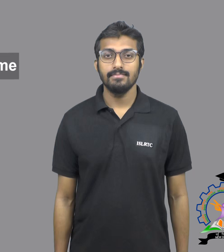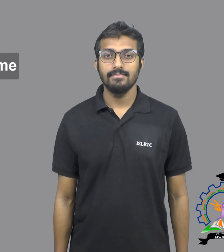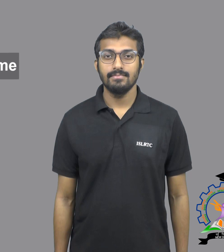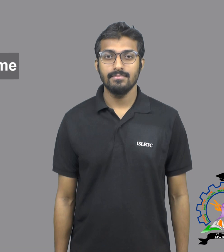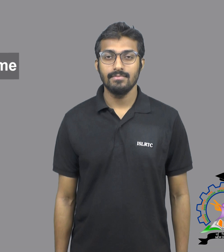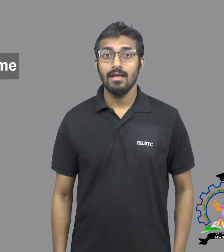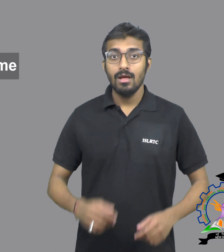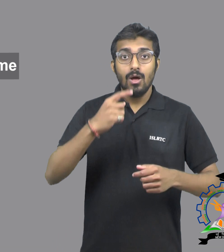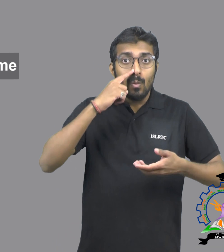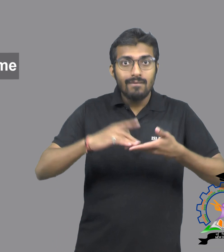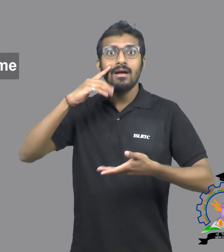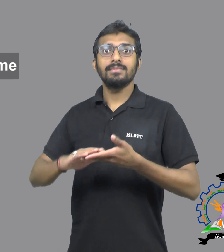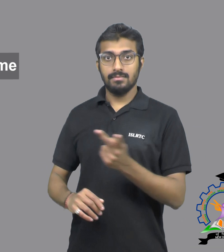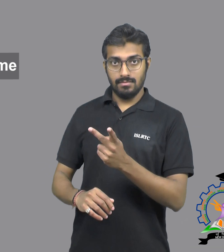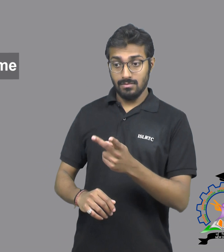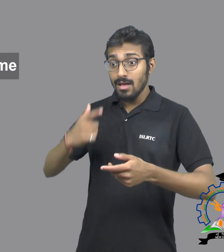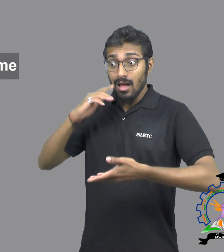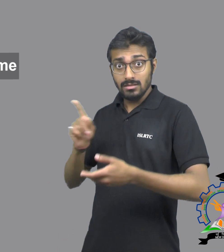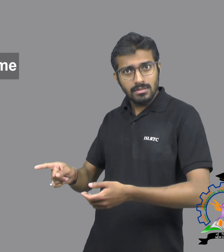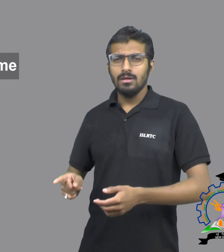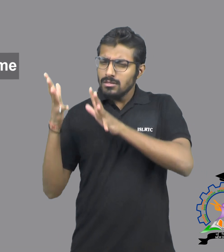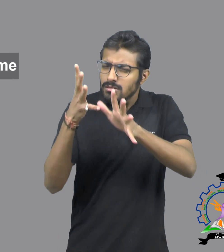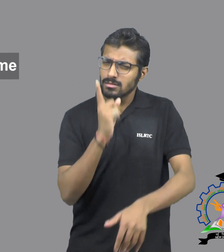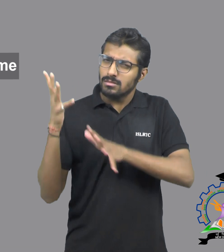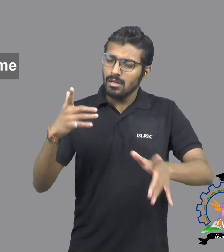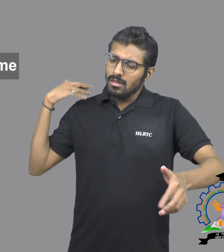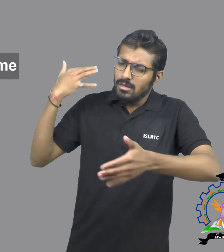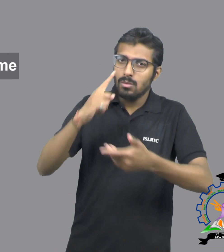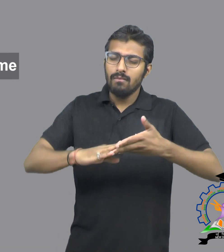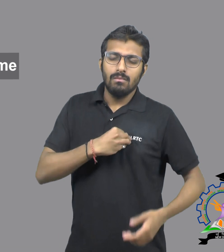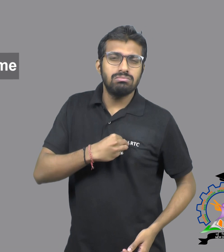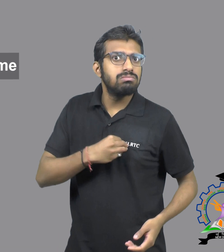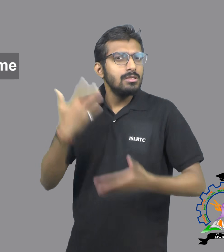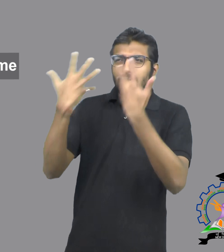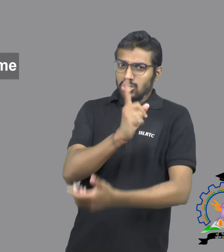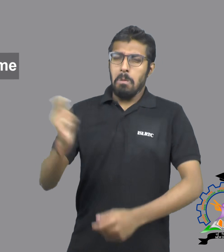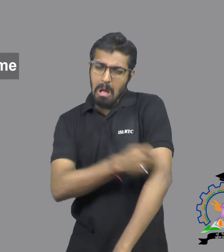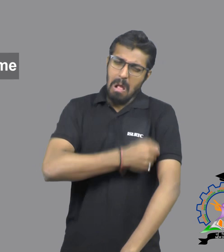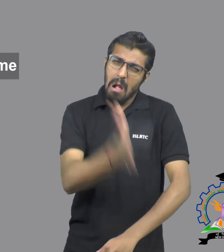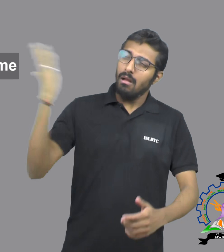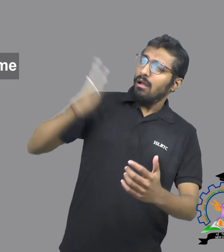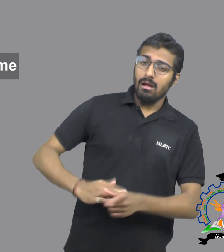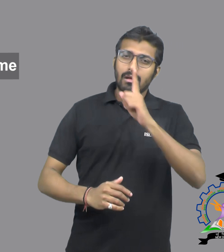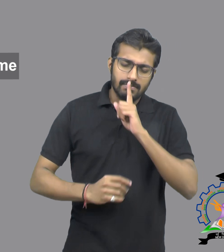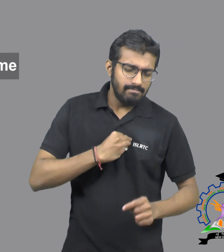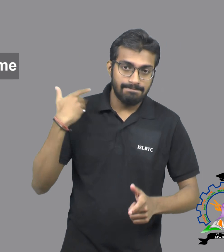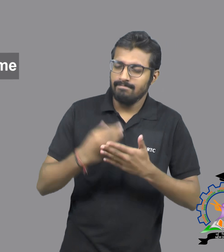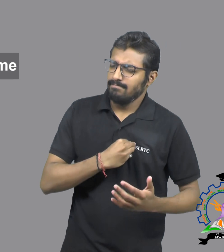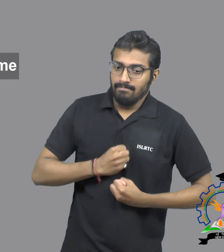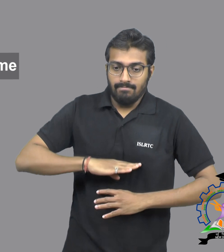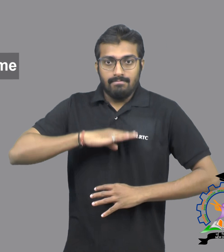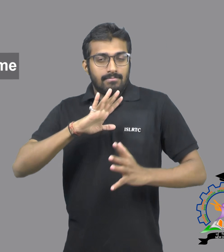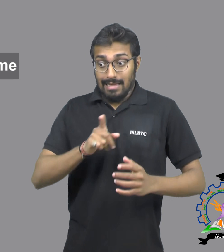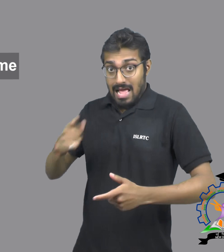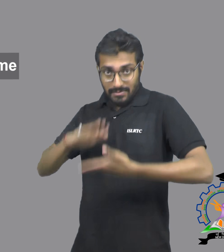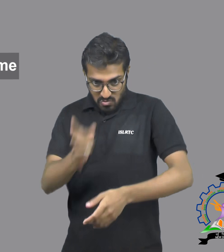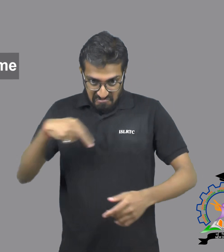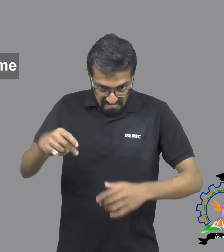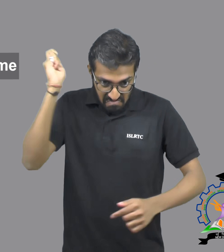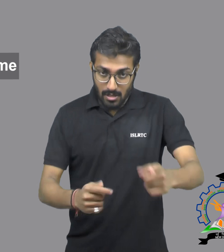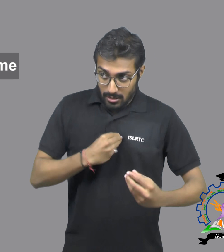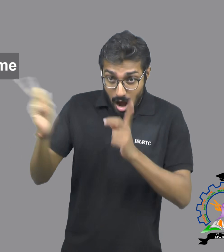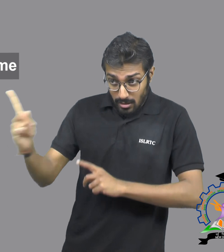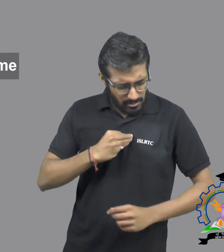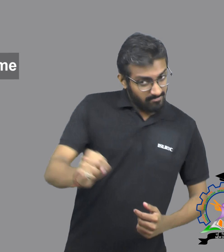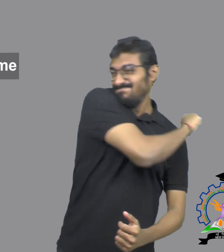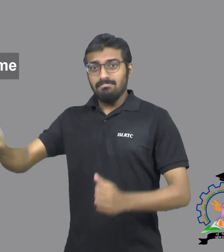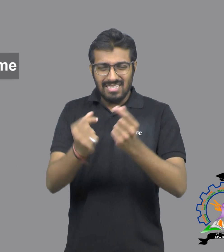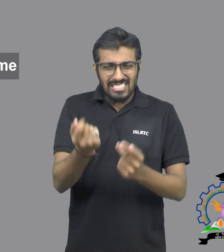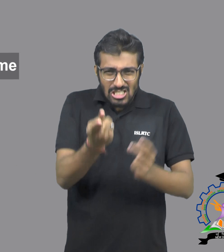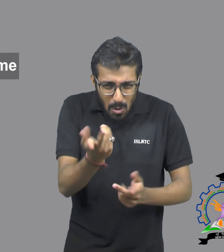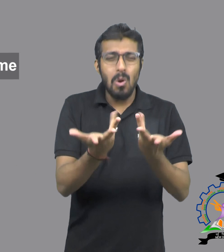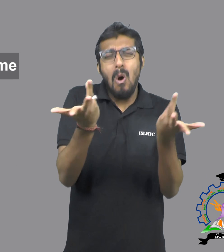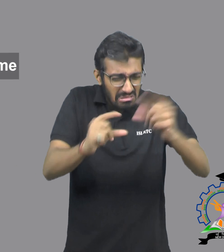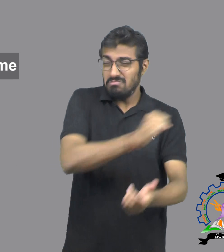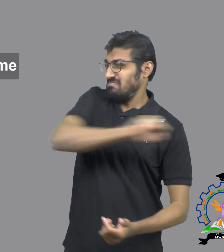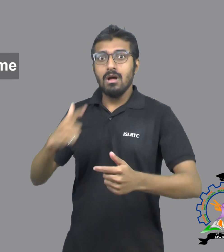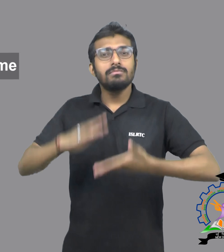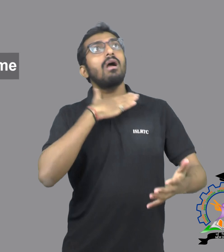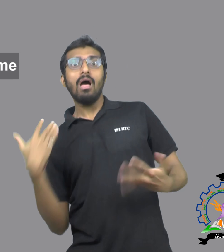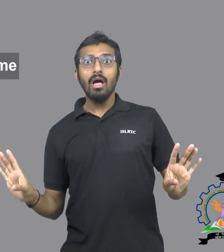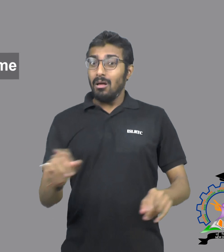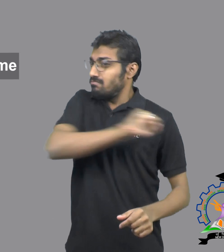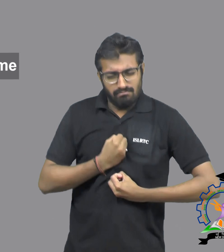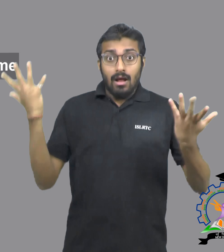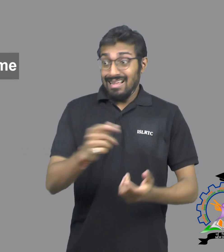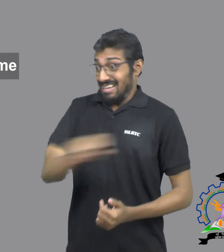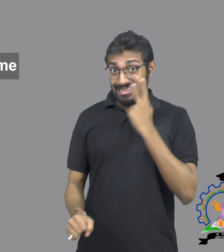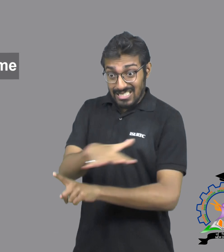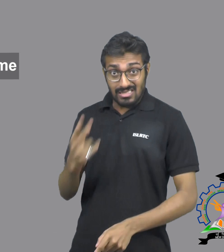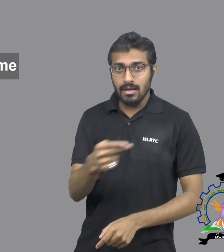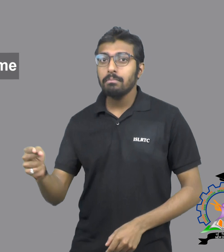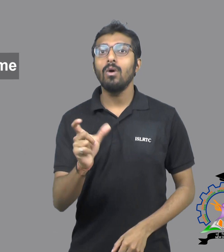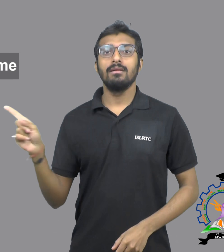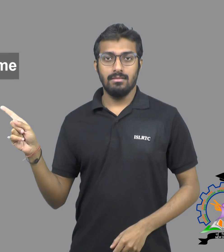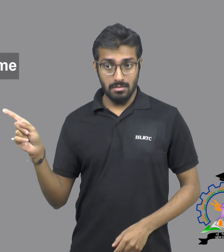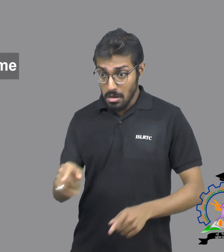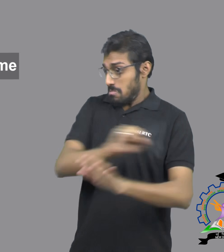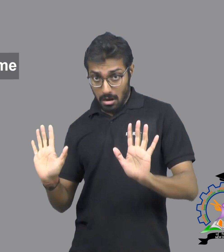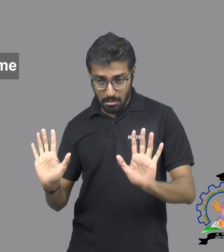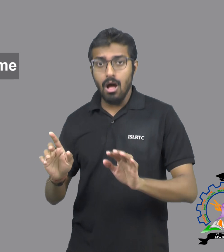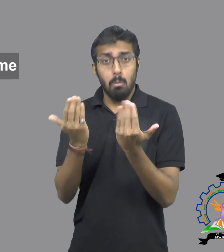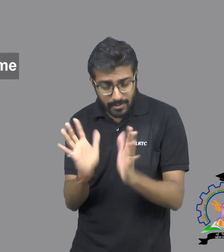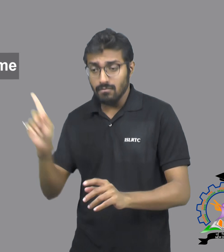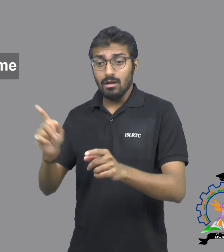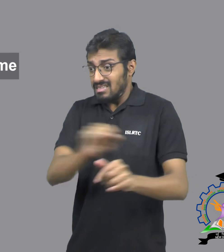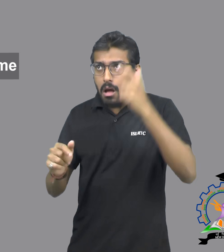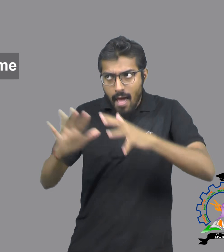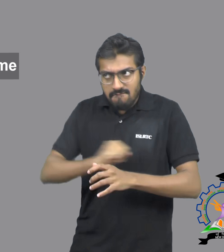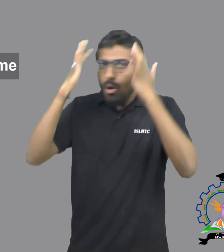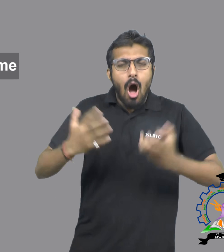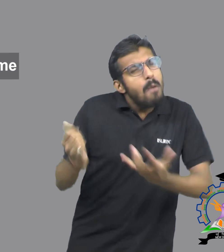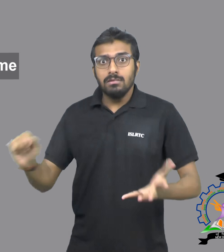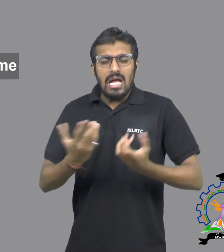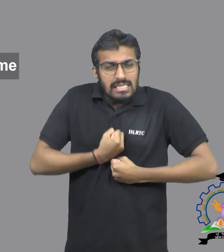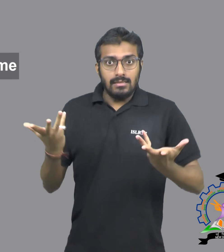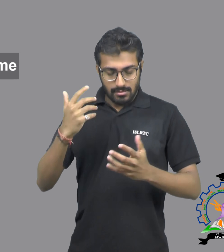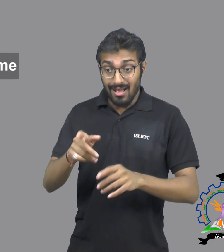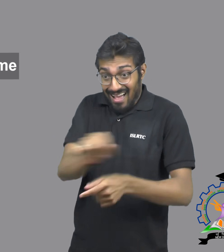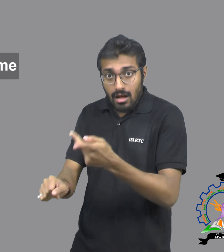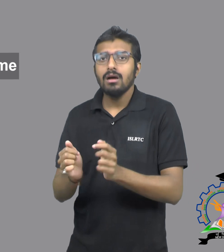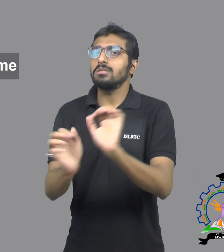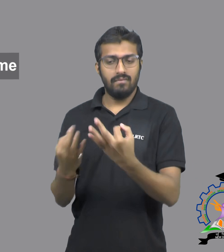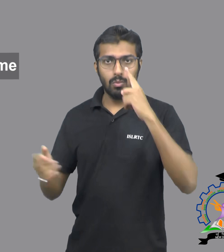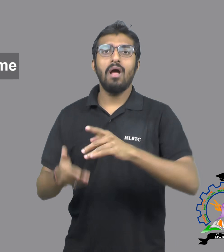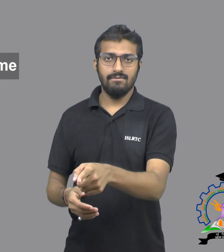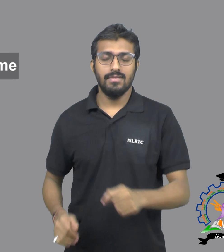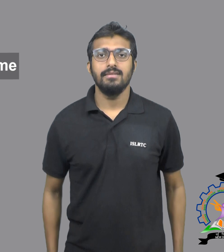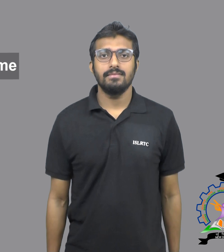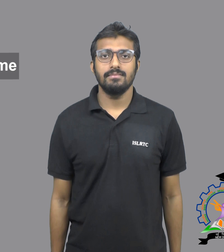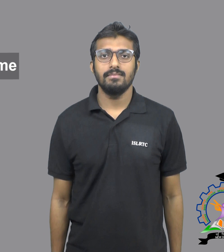Battered wife Syndrome